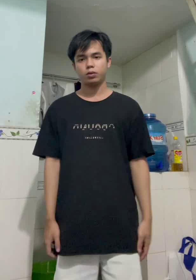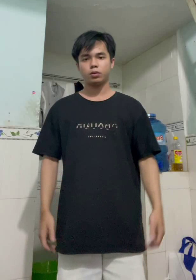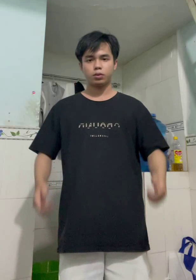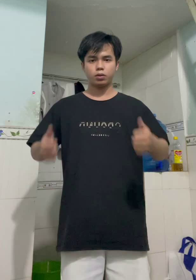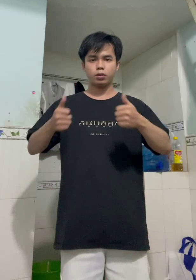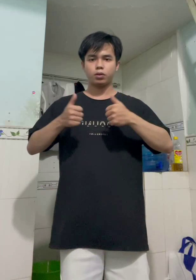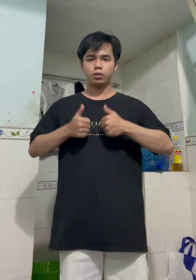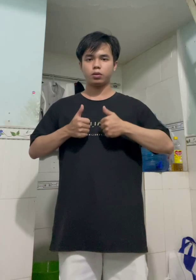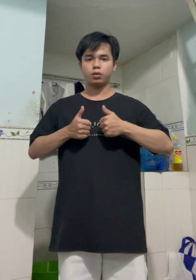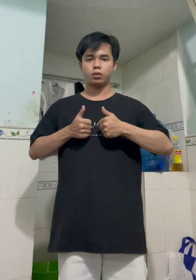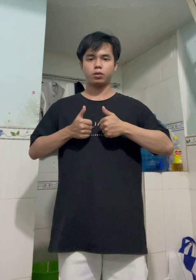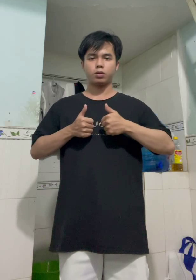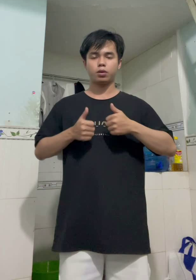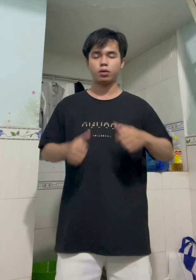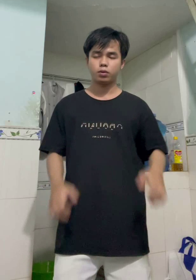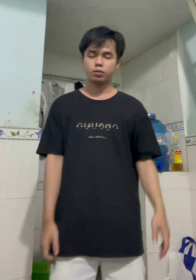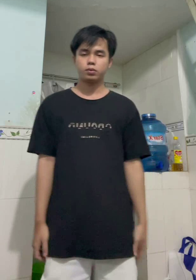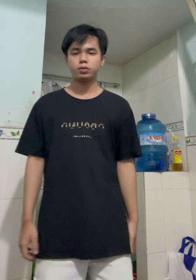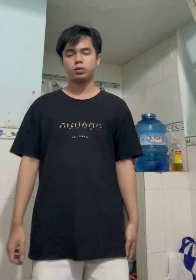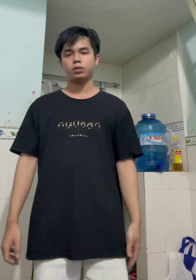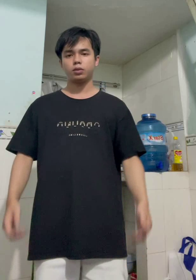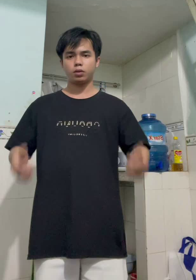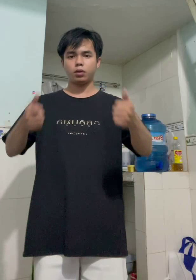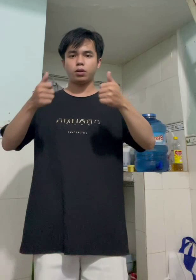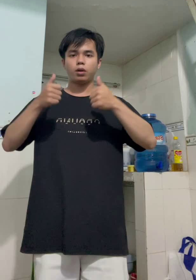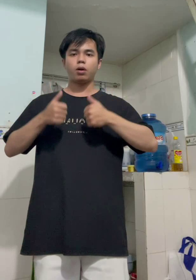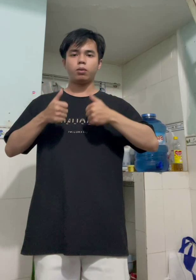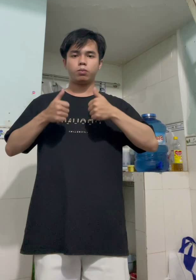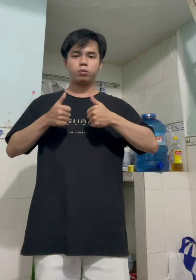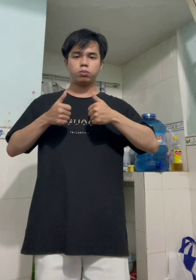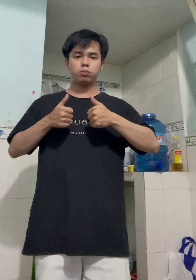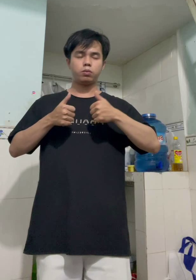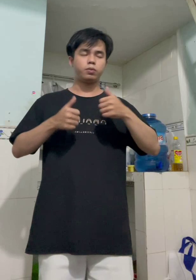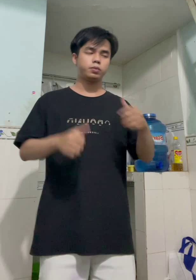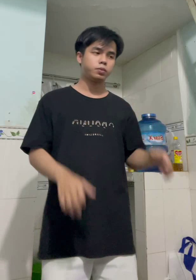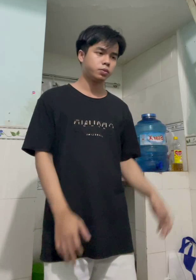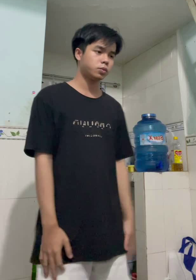rat tot